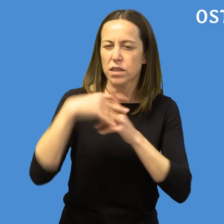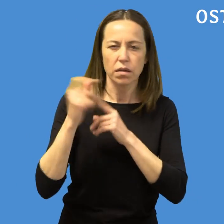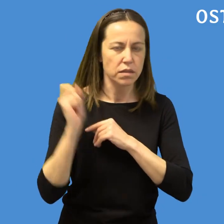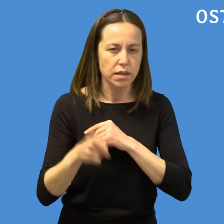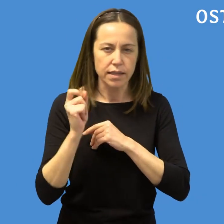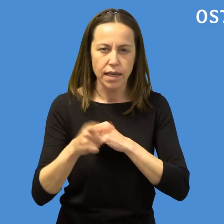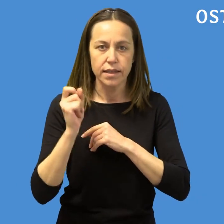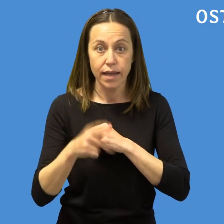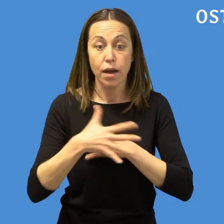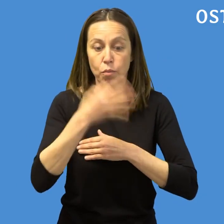frecuente